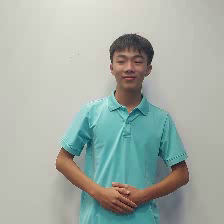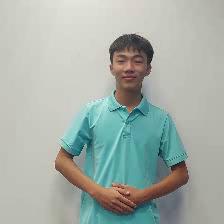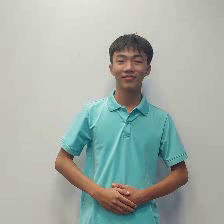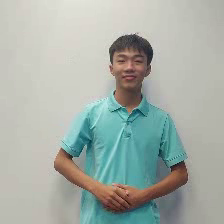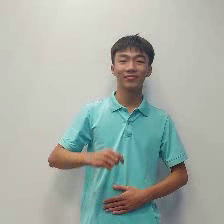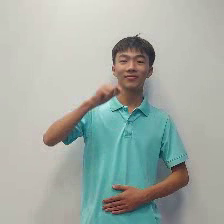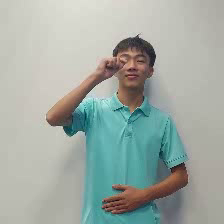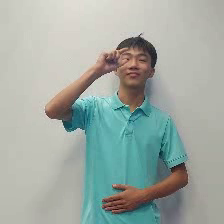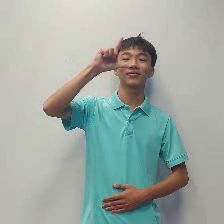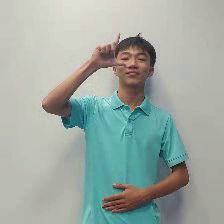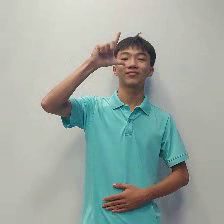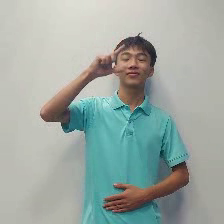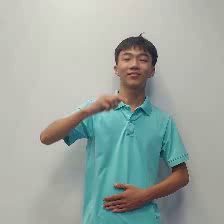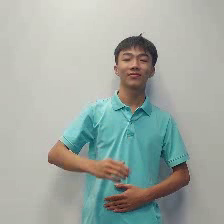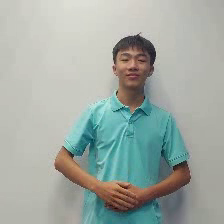Thức dậy